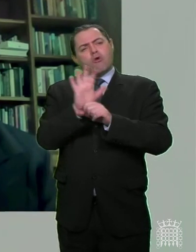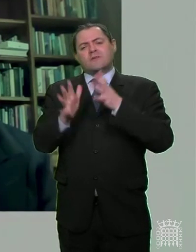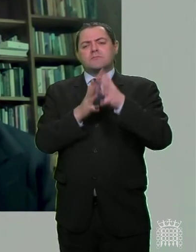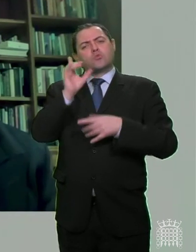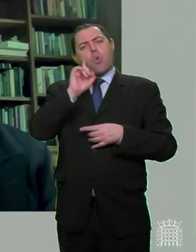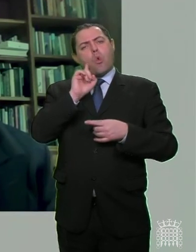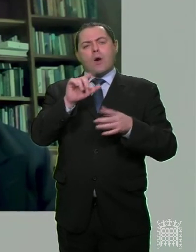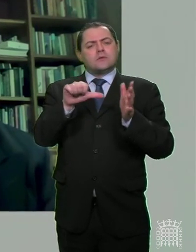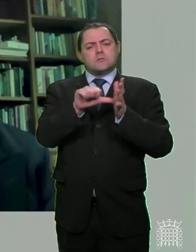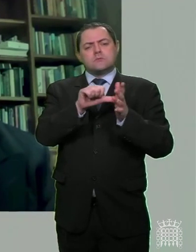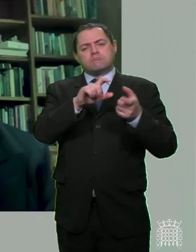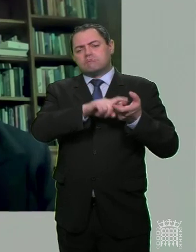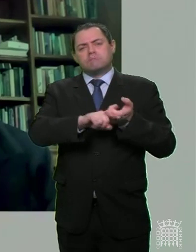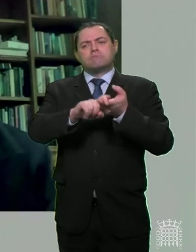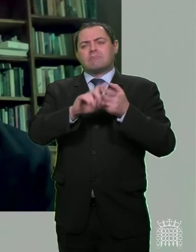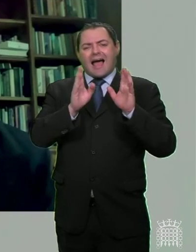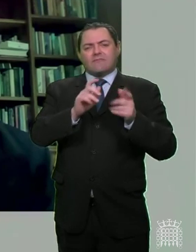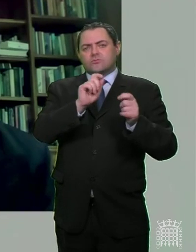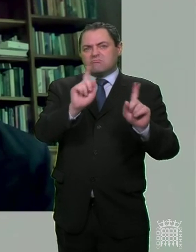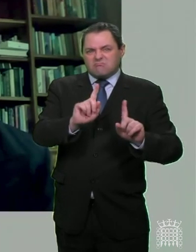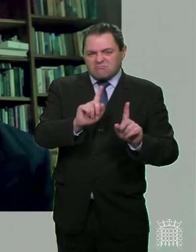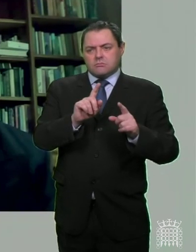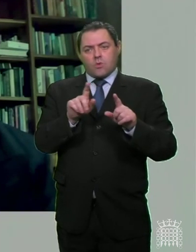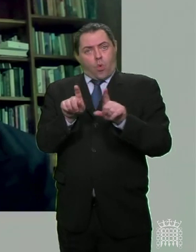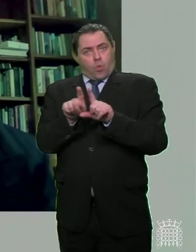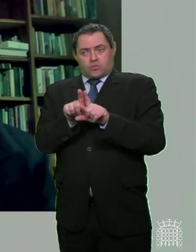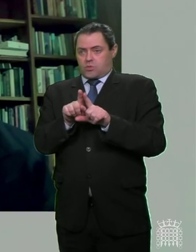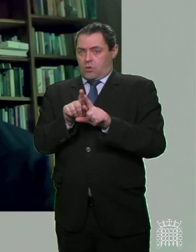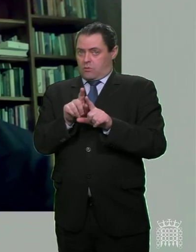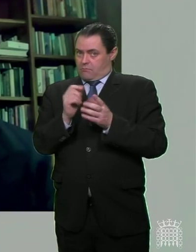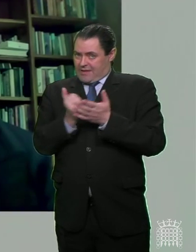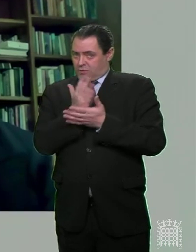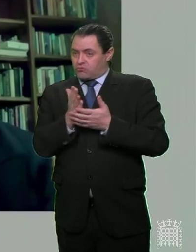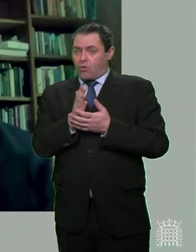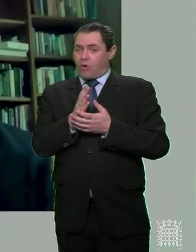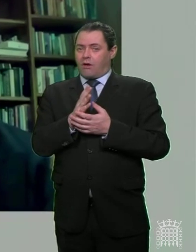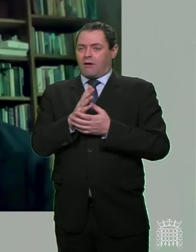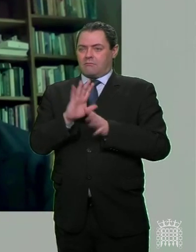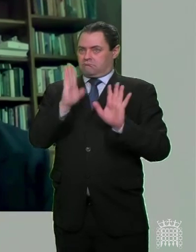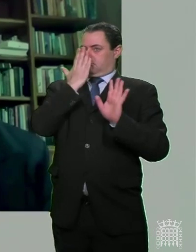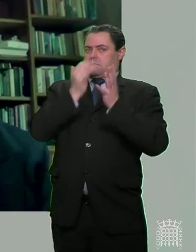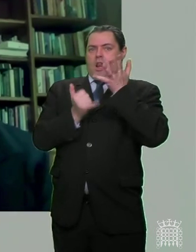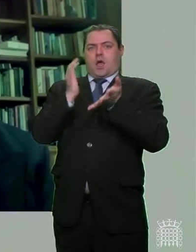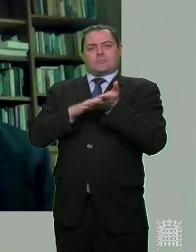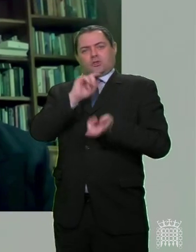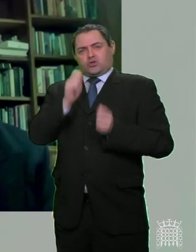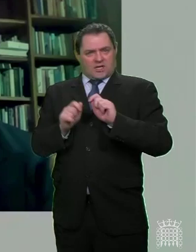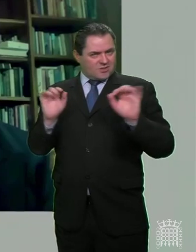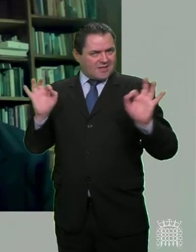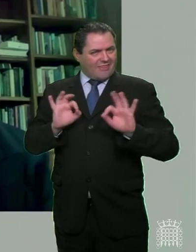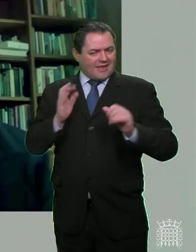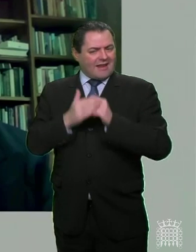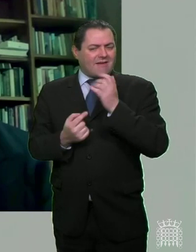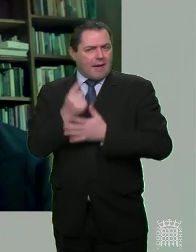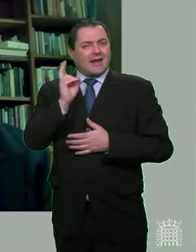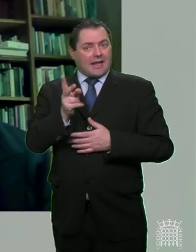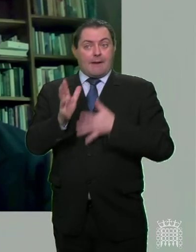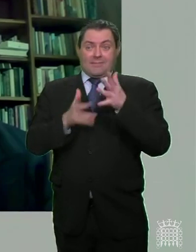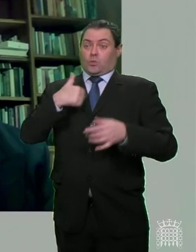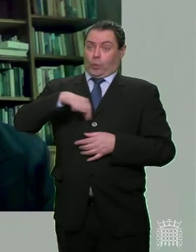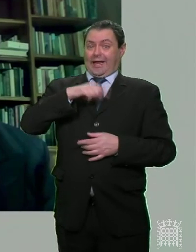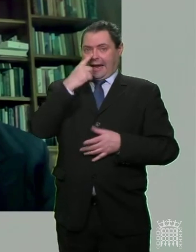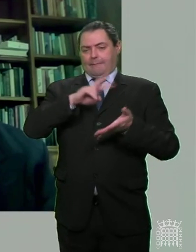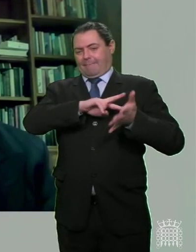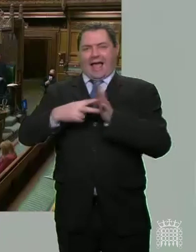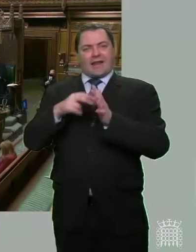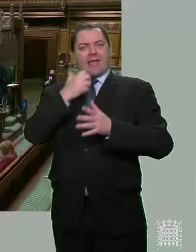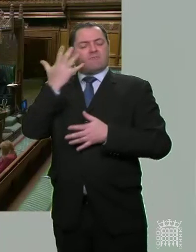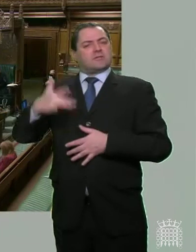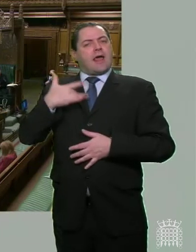Furthermore, can we try to avoid making changes in future with 24 hours’ notice, so that at long last the people of this country can start to plan their daily lives?